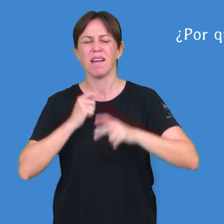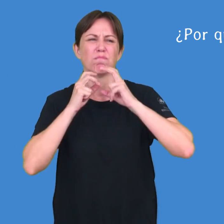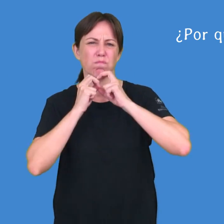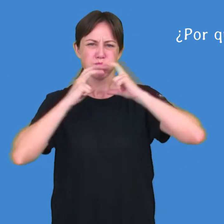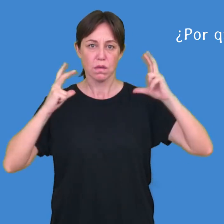gordo